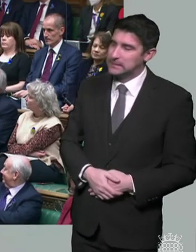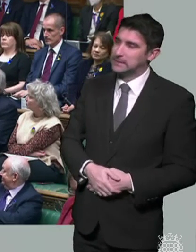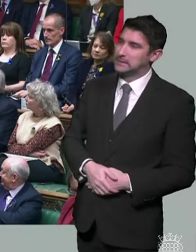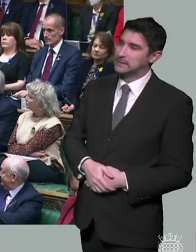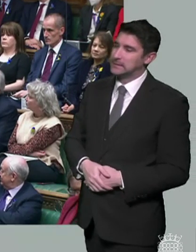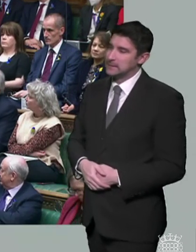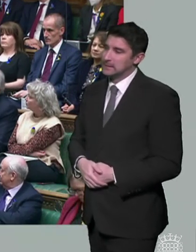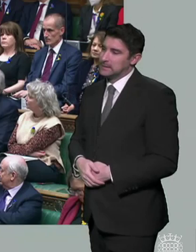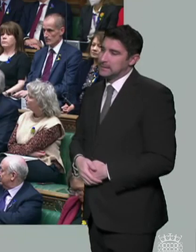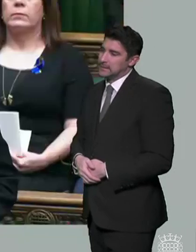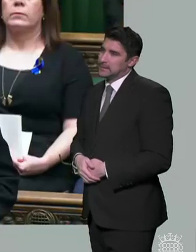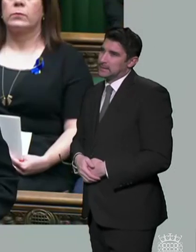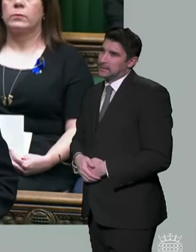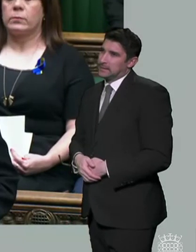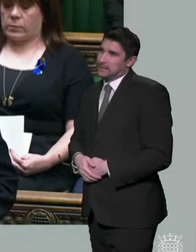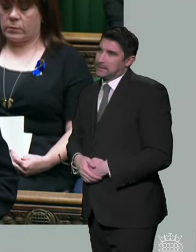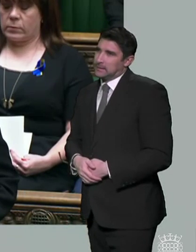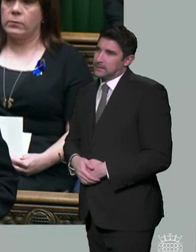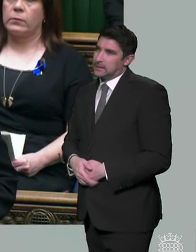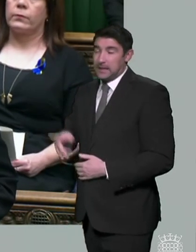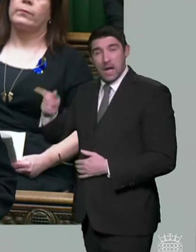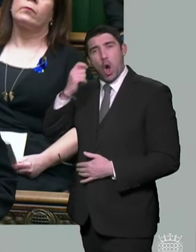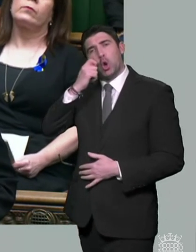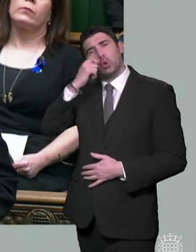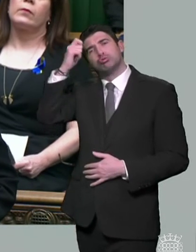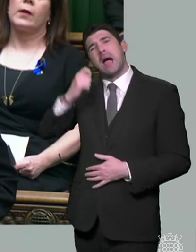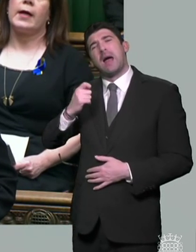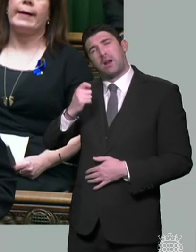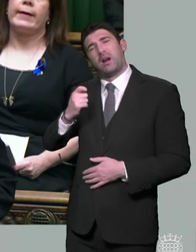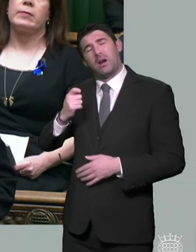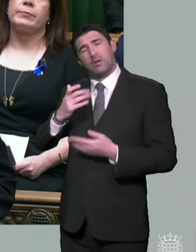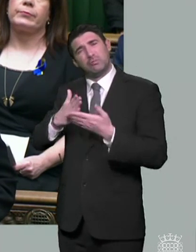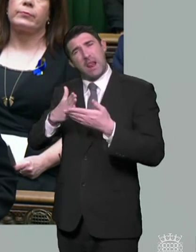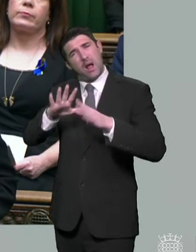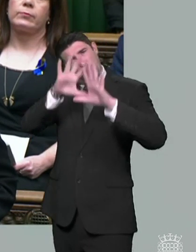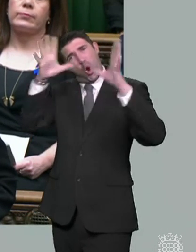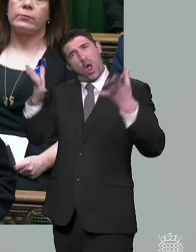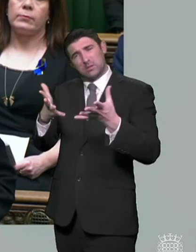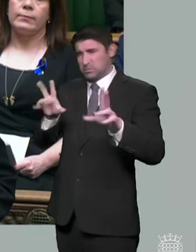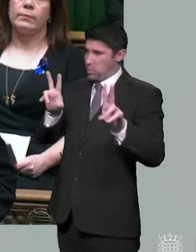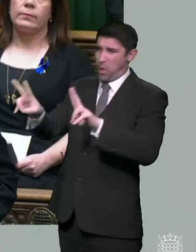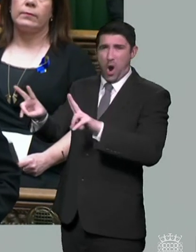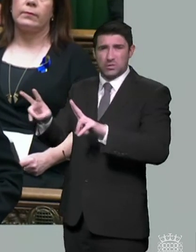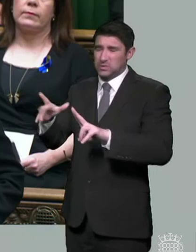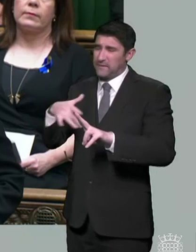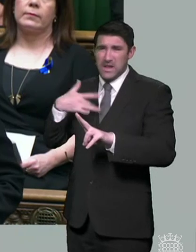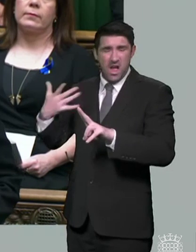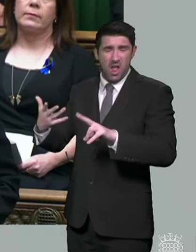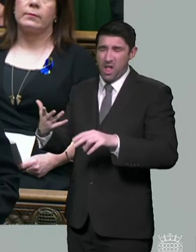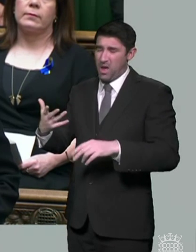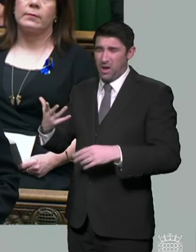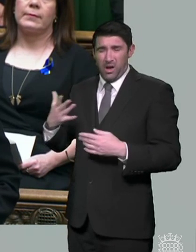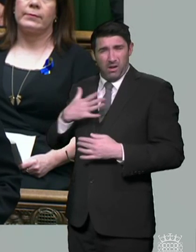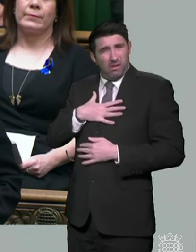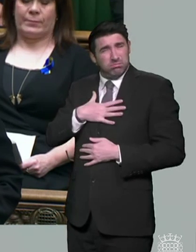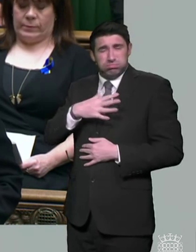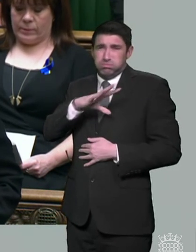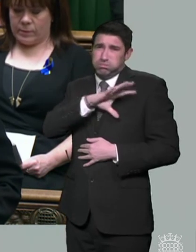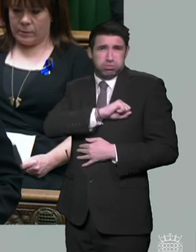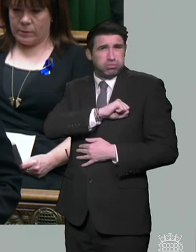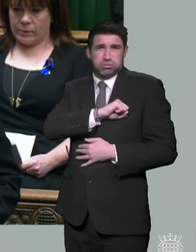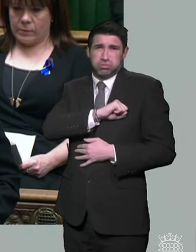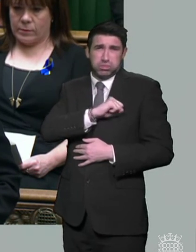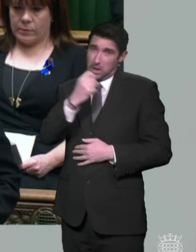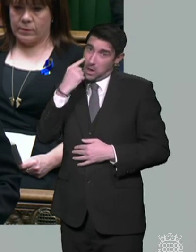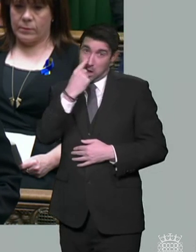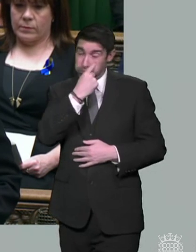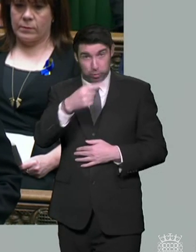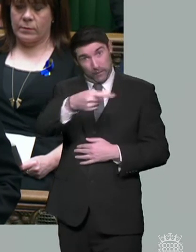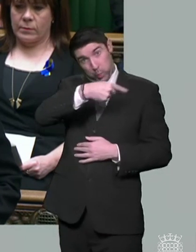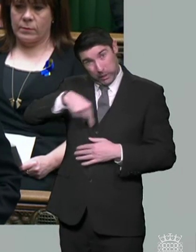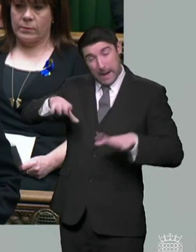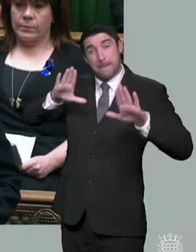The situation in Ukraine continues to appal most of the world and shame the rest—and, importantly, highlights the need to break our economic dependency both on Russia and on China.